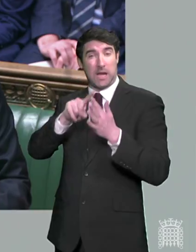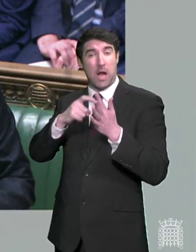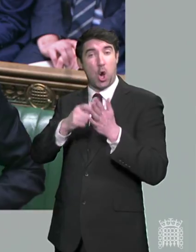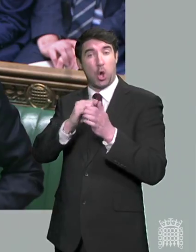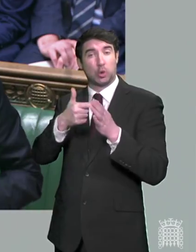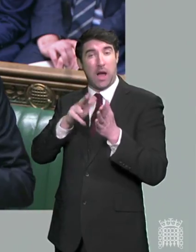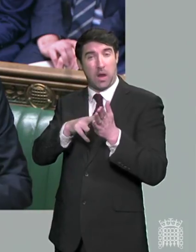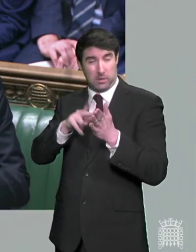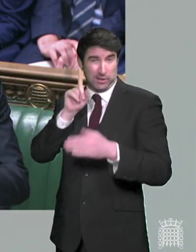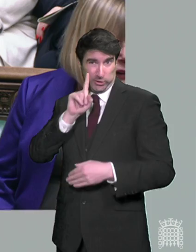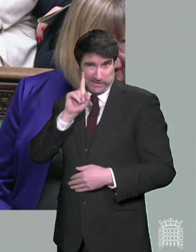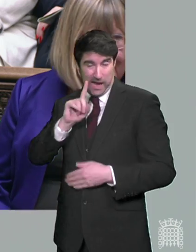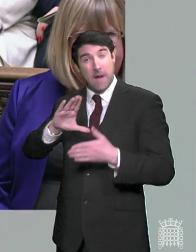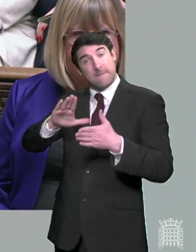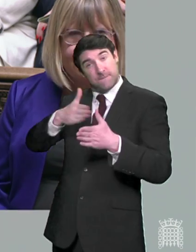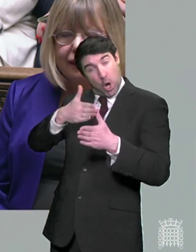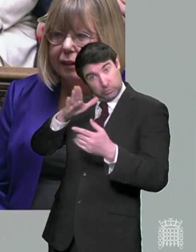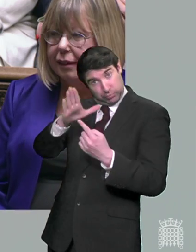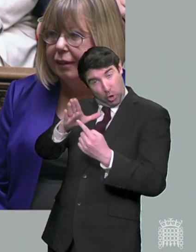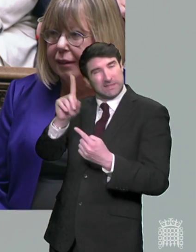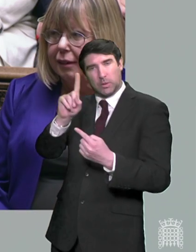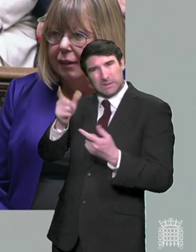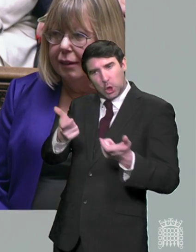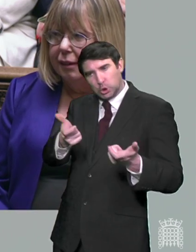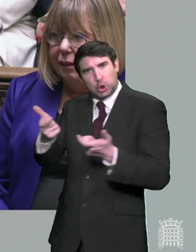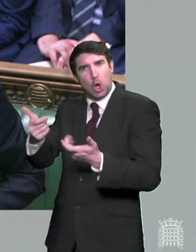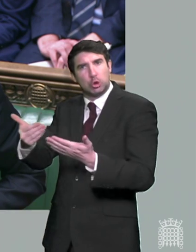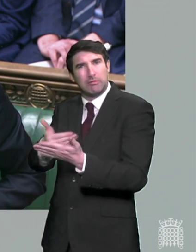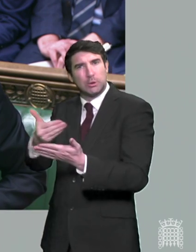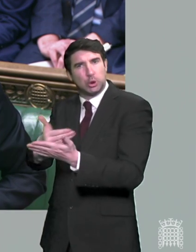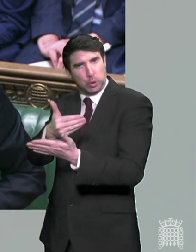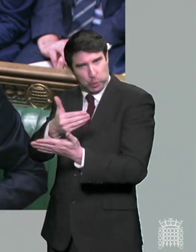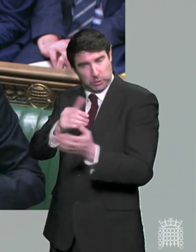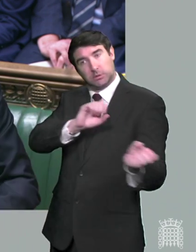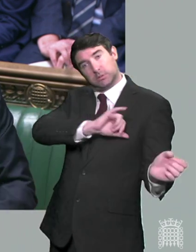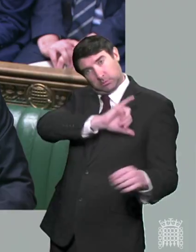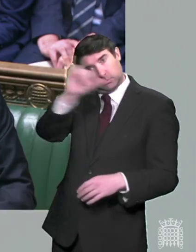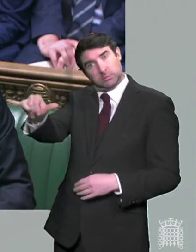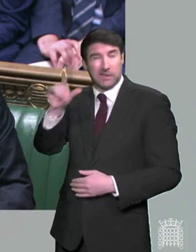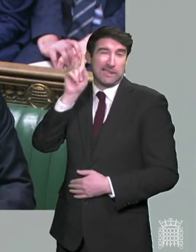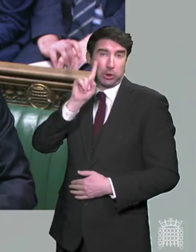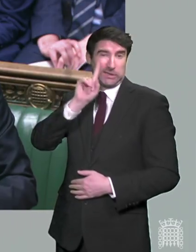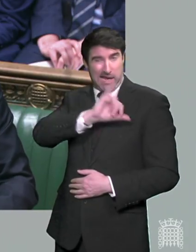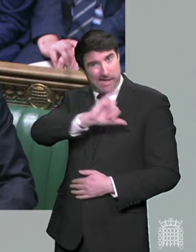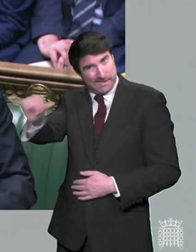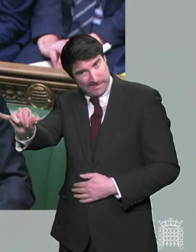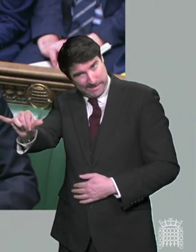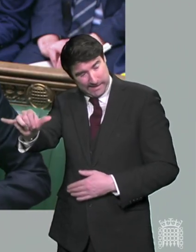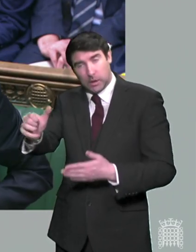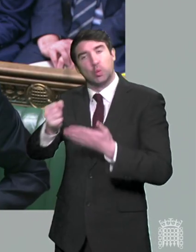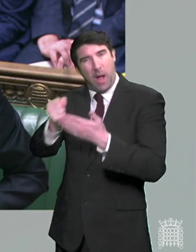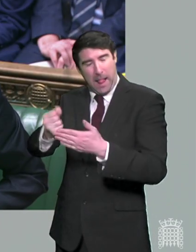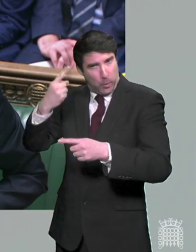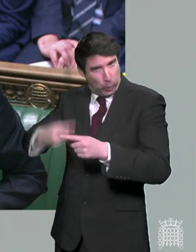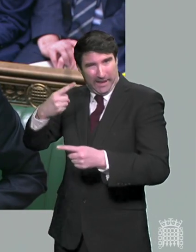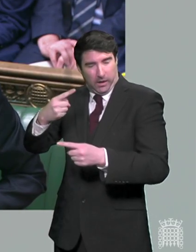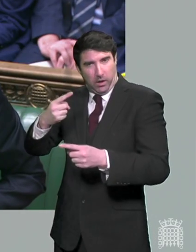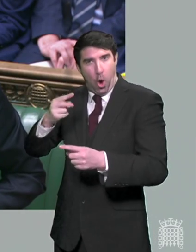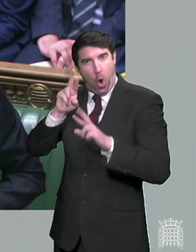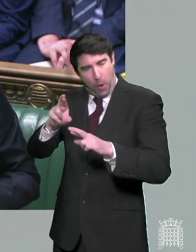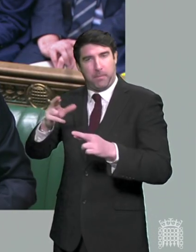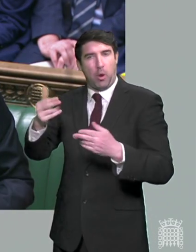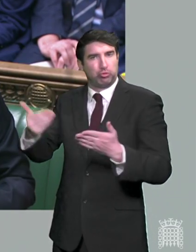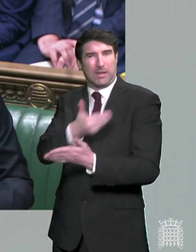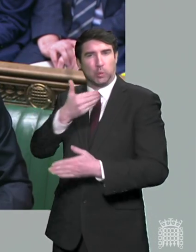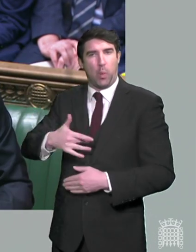Right now, that is search and rescue. She is right that we are in that vital window at the beginning of a situation like this, which is why our search and rescue teams are on the ground providing that assistance.